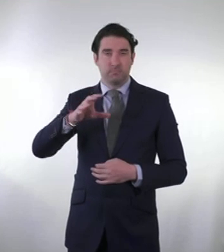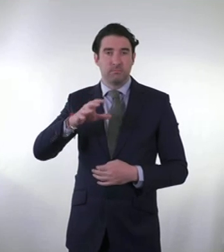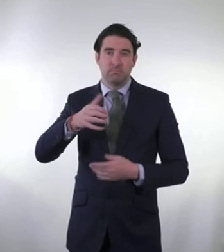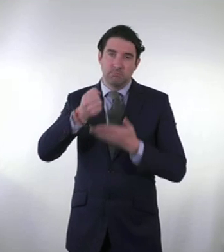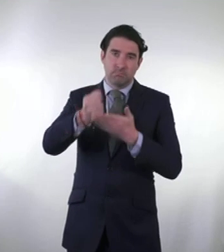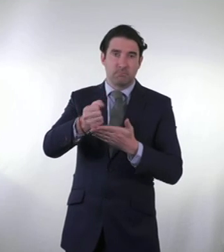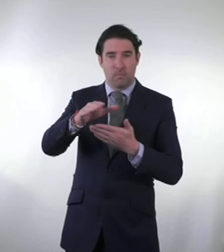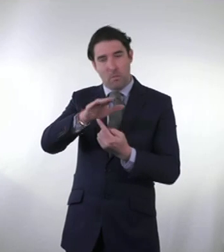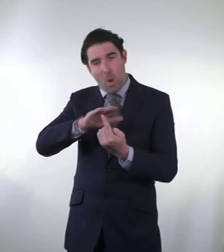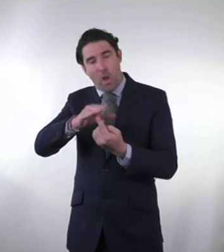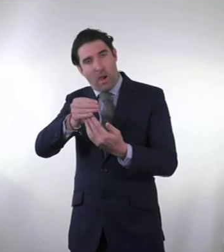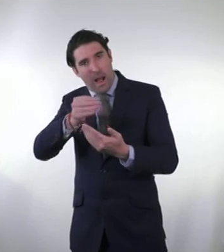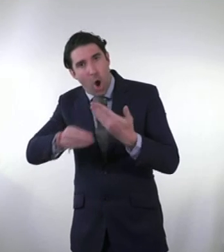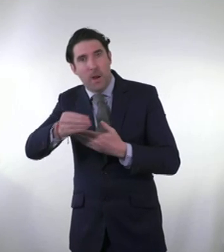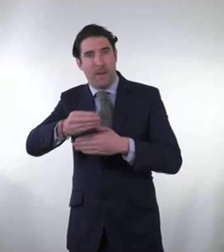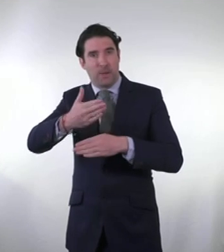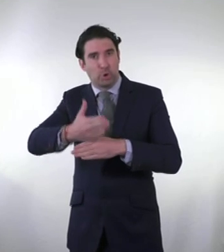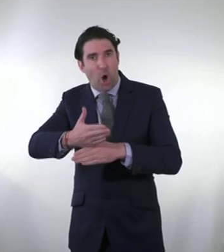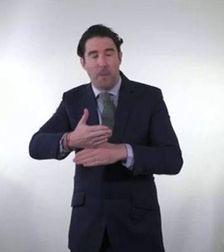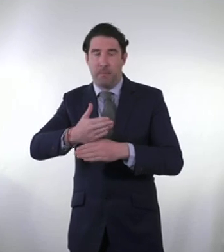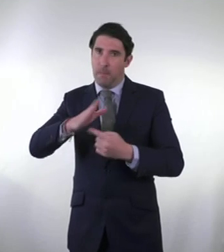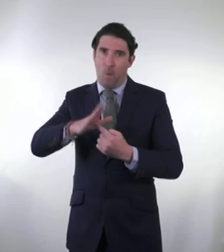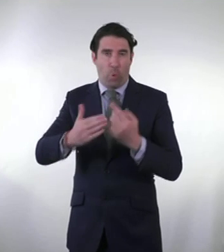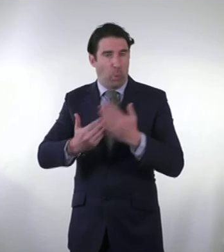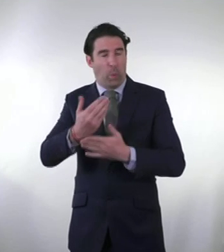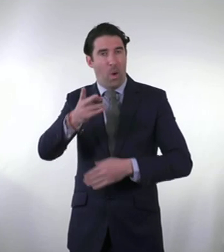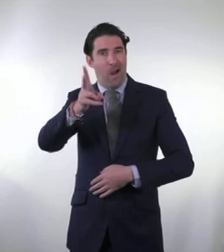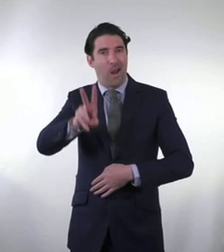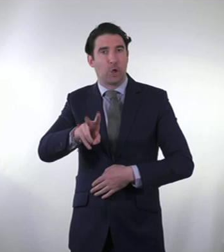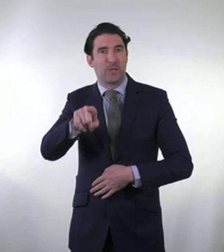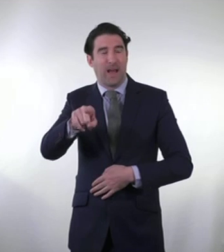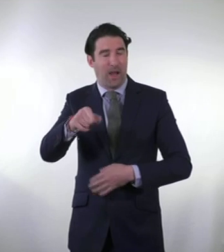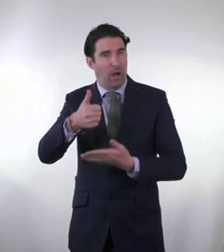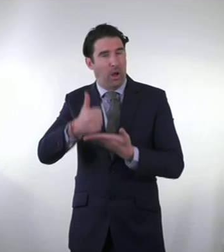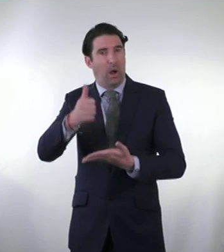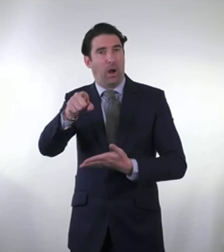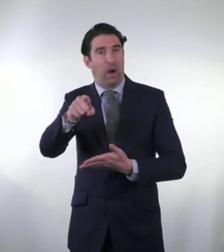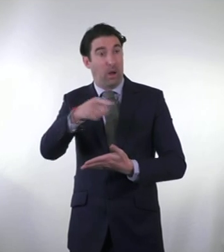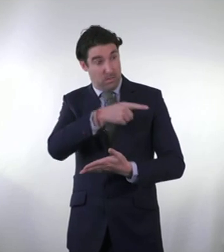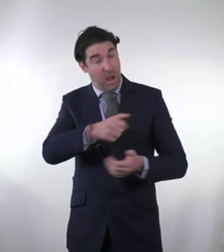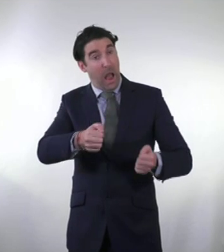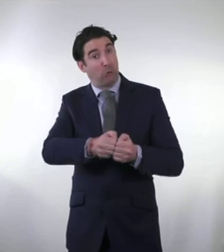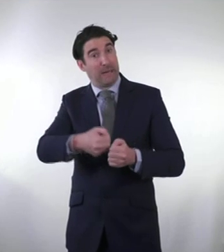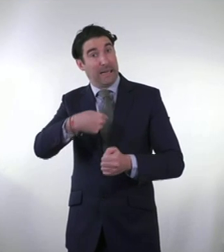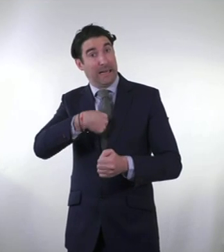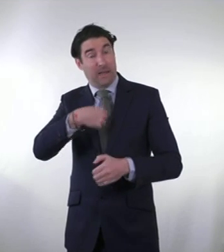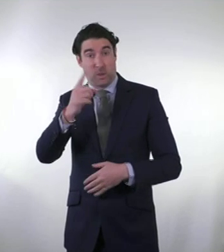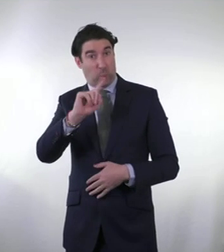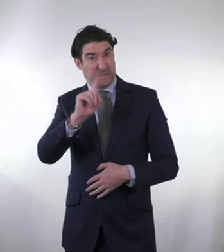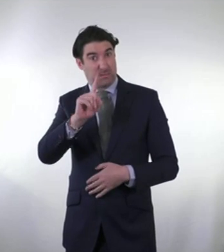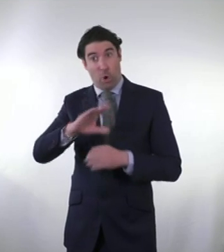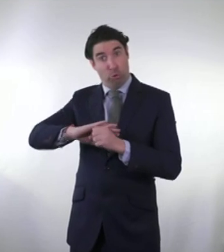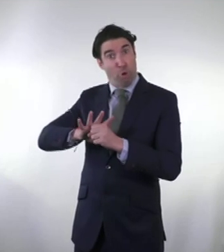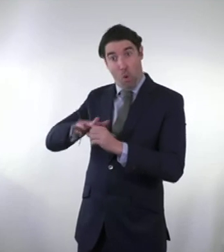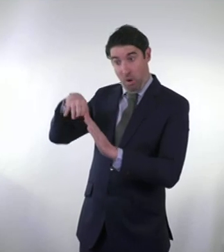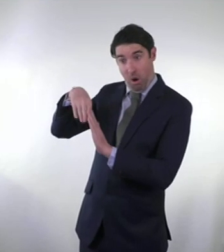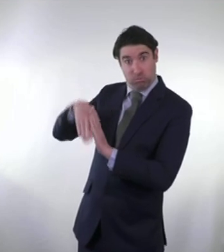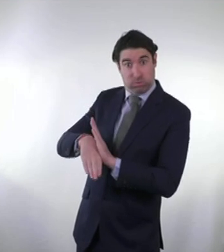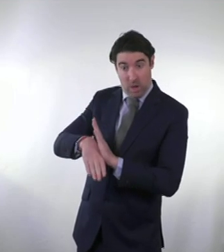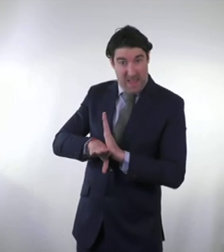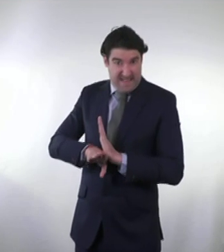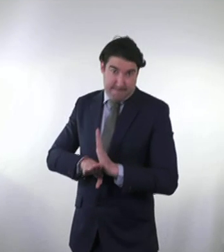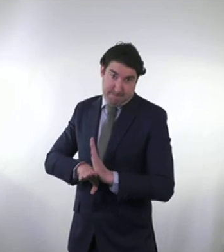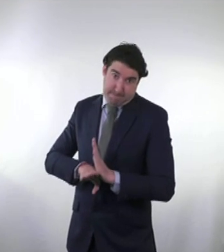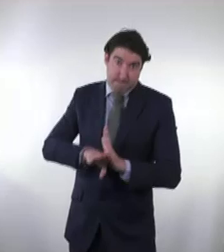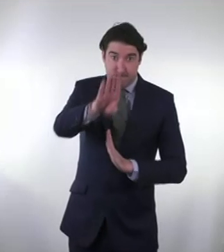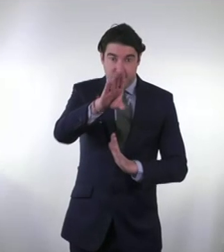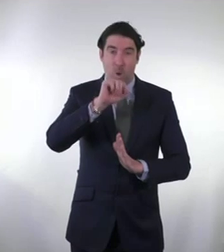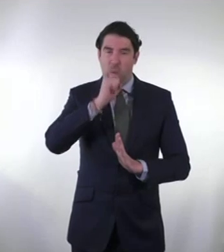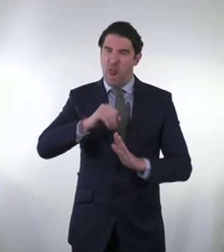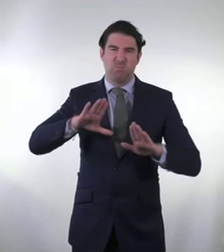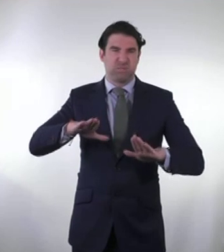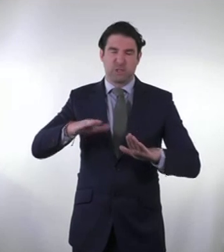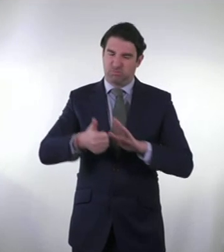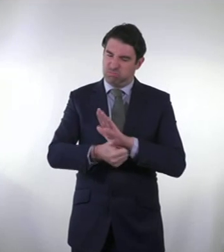Does he agree that that is exactly how we will build back better and greener under this Government, creating new jobs and putting Britain at the forefront of this world-leading industry?